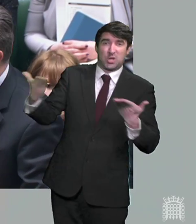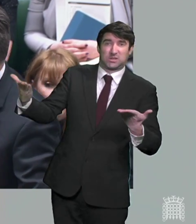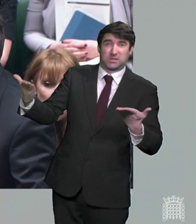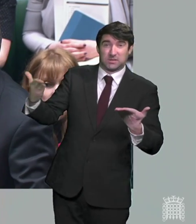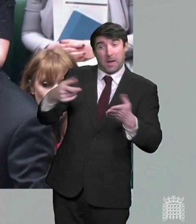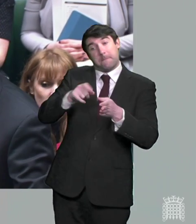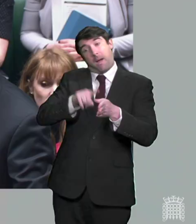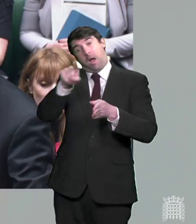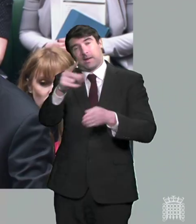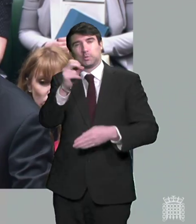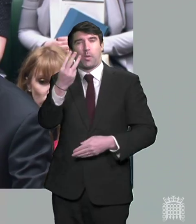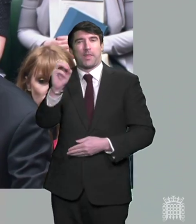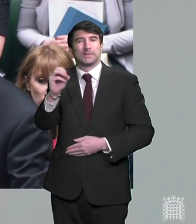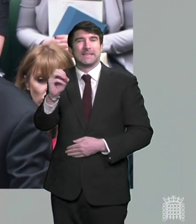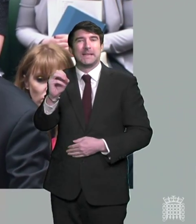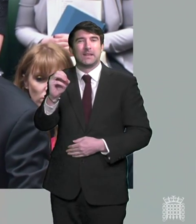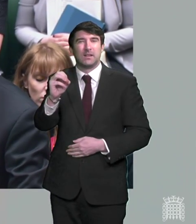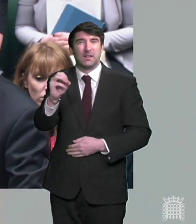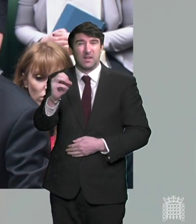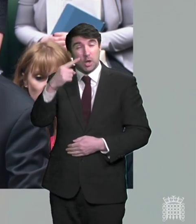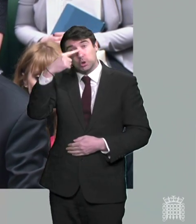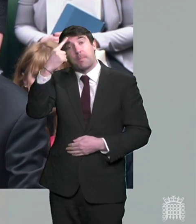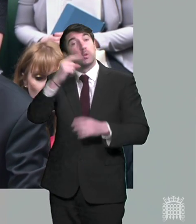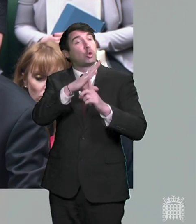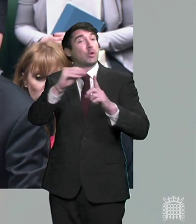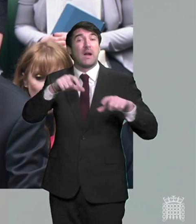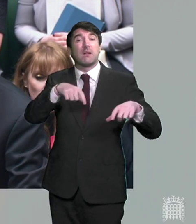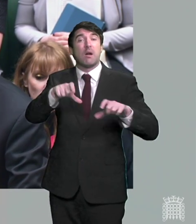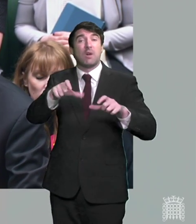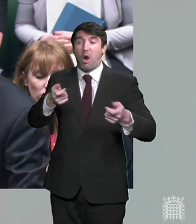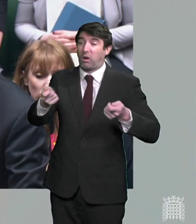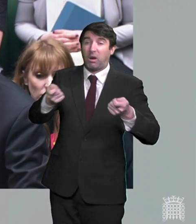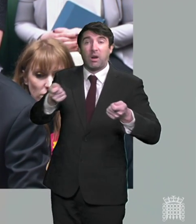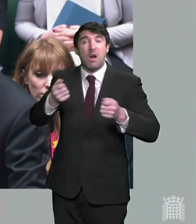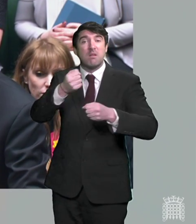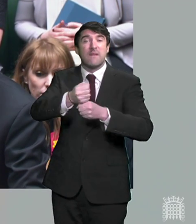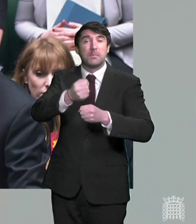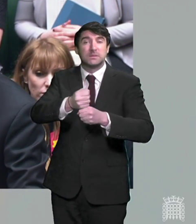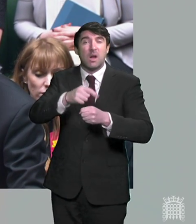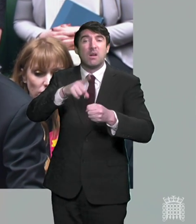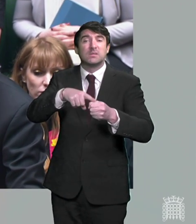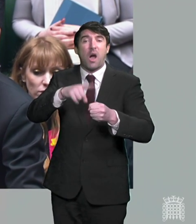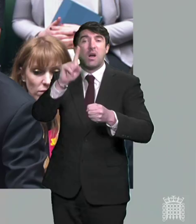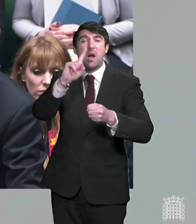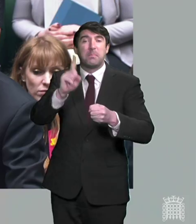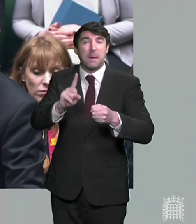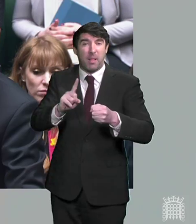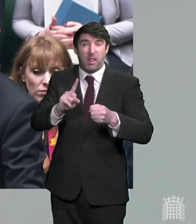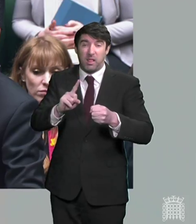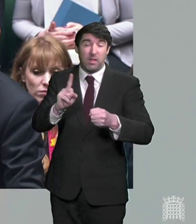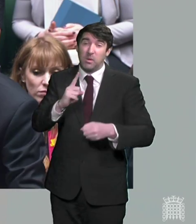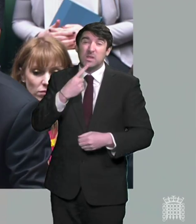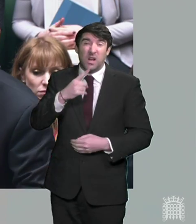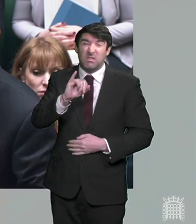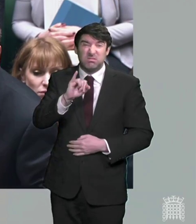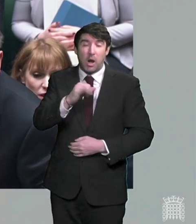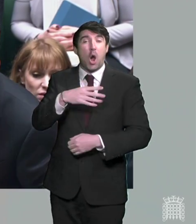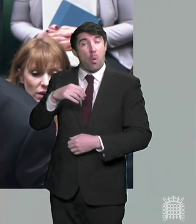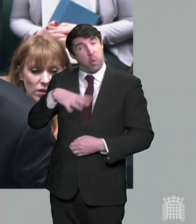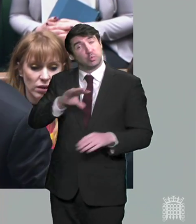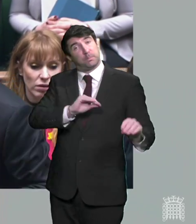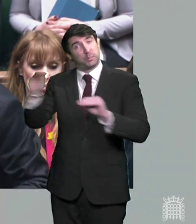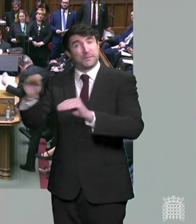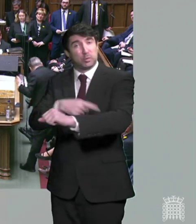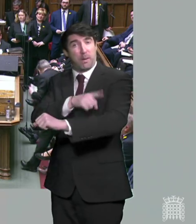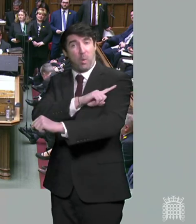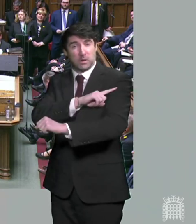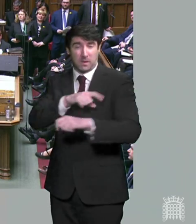If the Tories limp on in government, we are going to see a generation of young people learning to say “auf Wiedersehen, pet” in Polish, aren’t we?